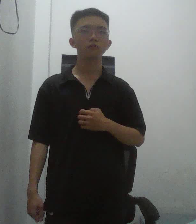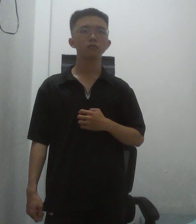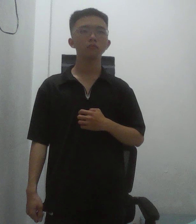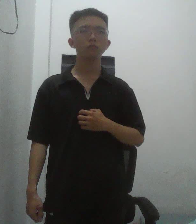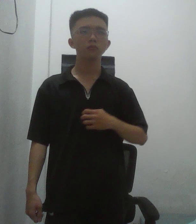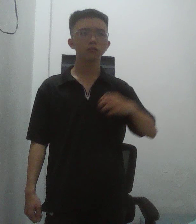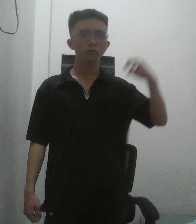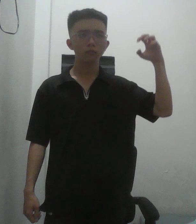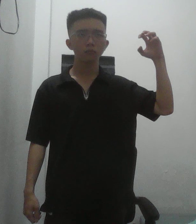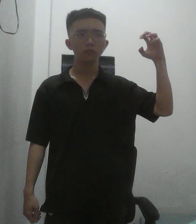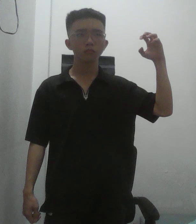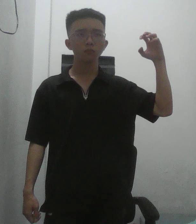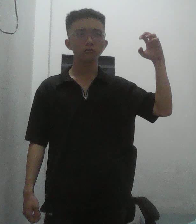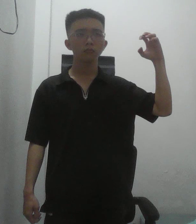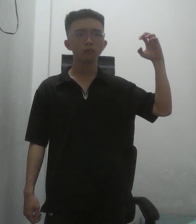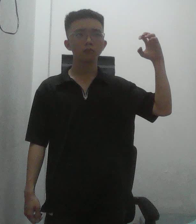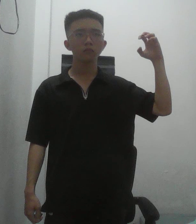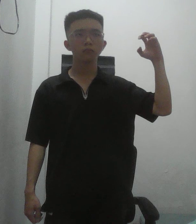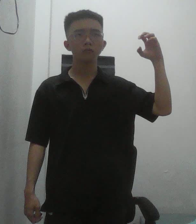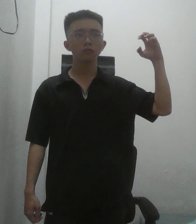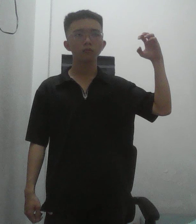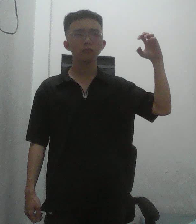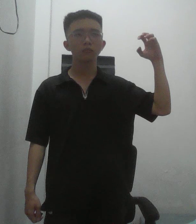tuc gian